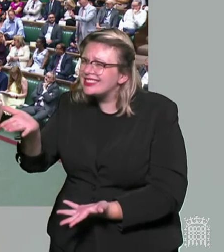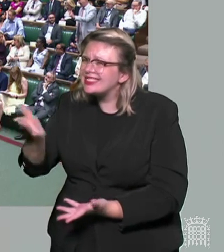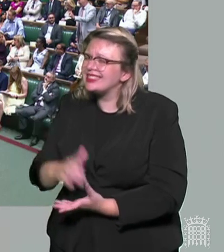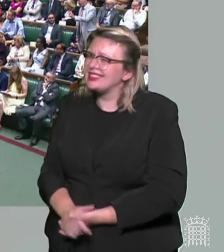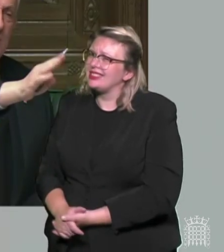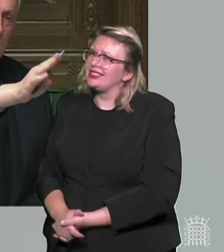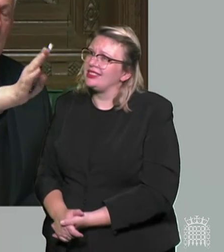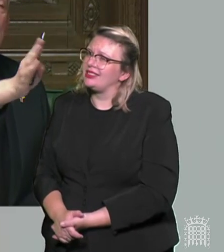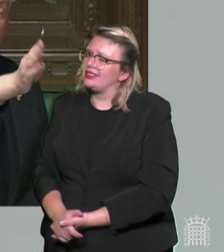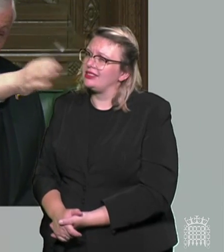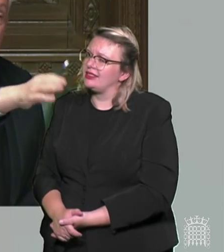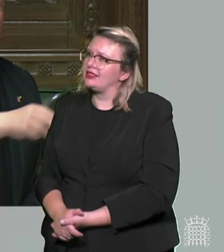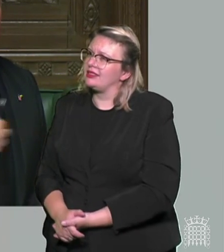Listen to them.